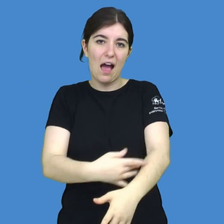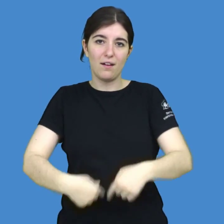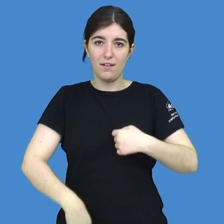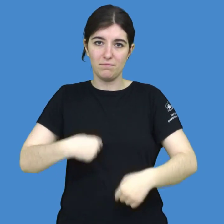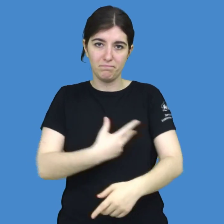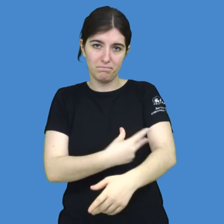circulación